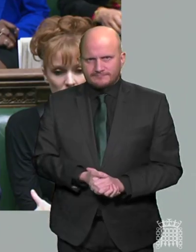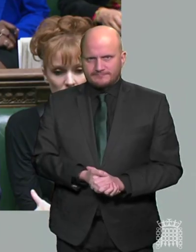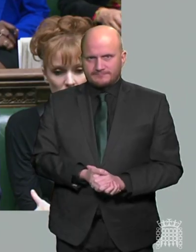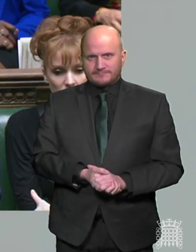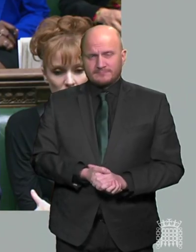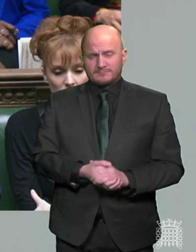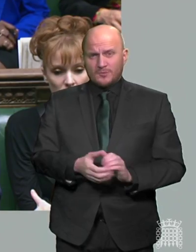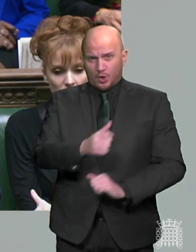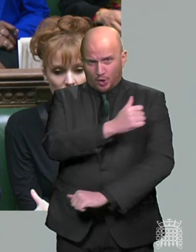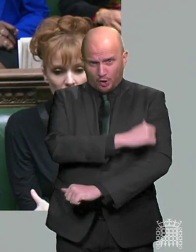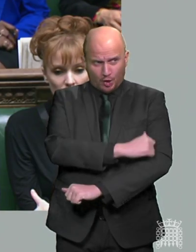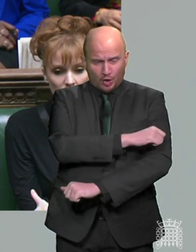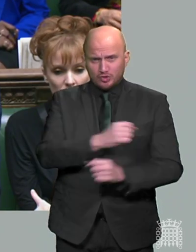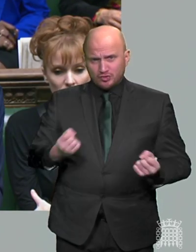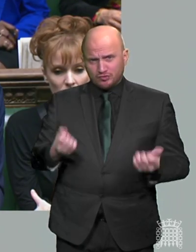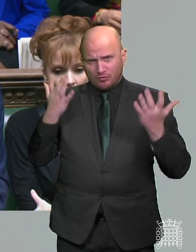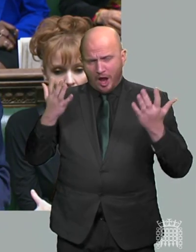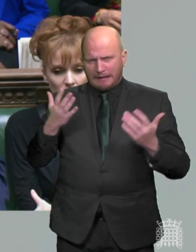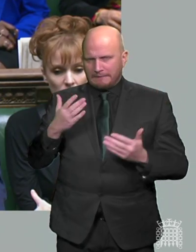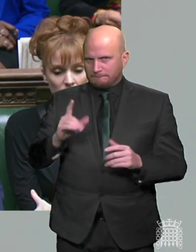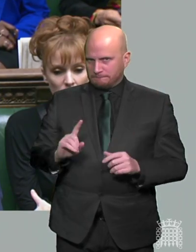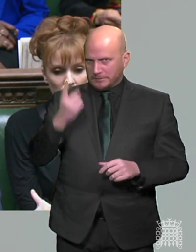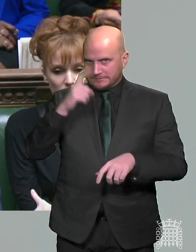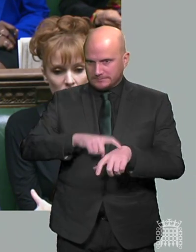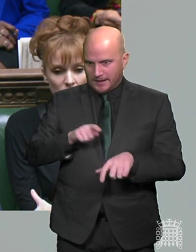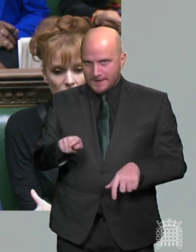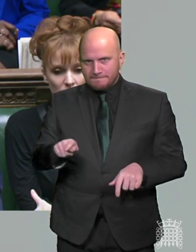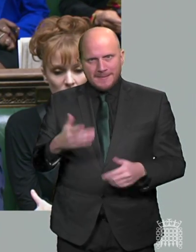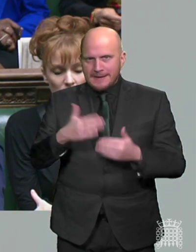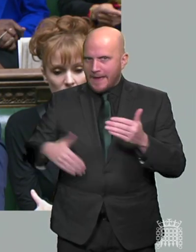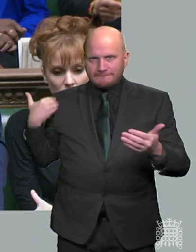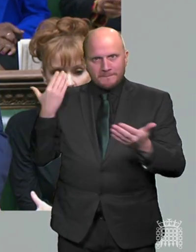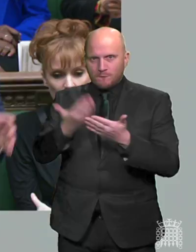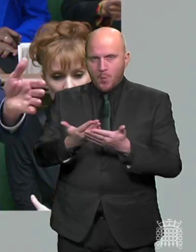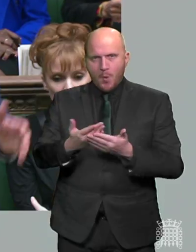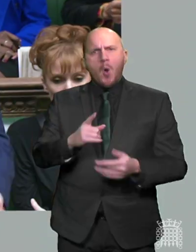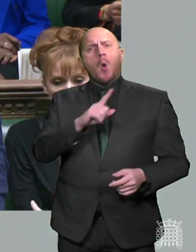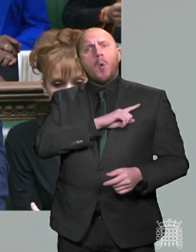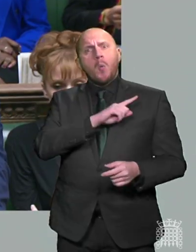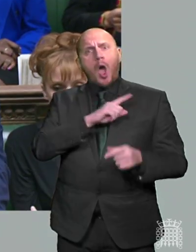They have been forced into it, because the Government have broken the health system.